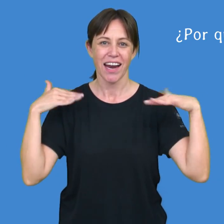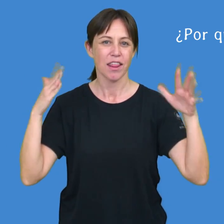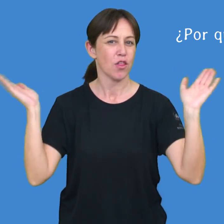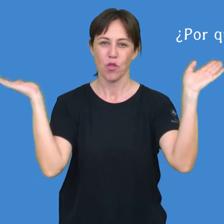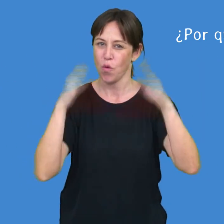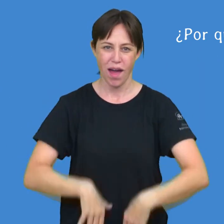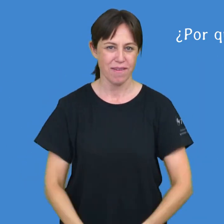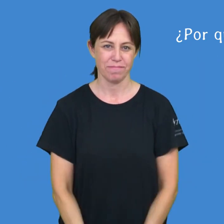haber no